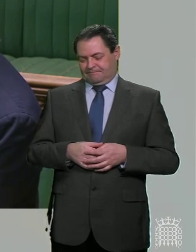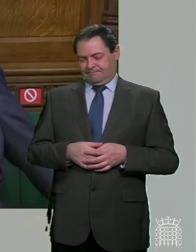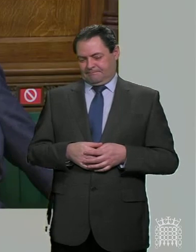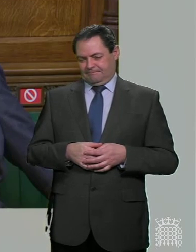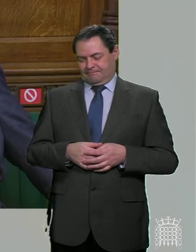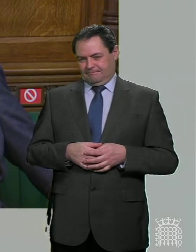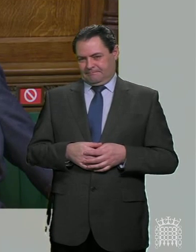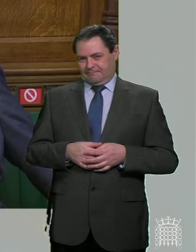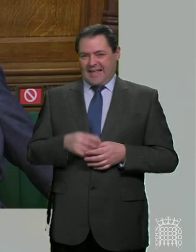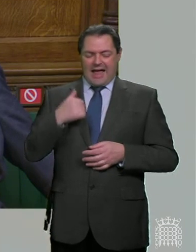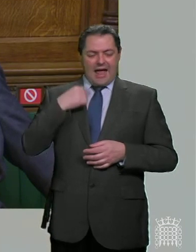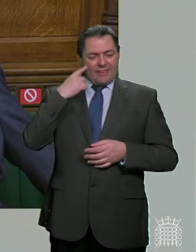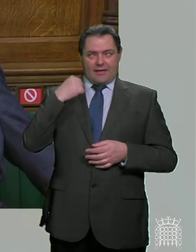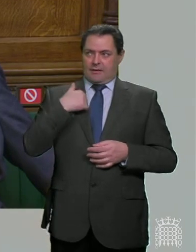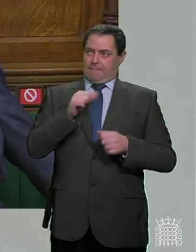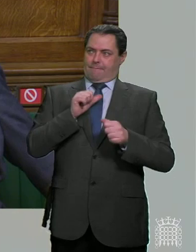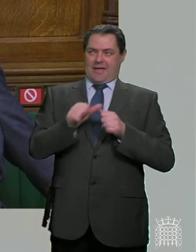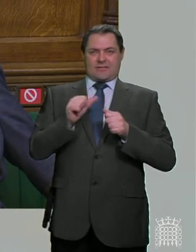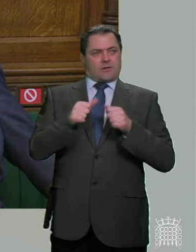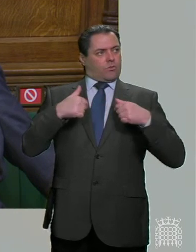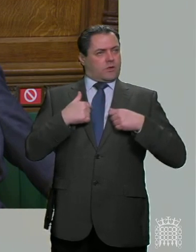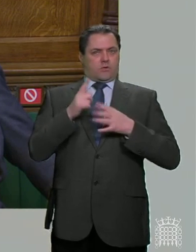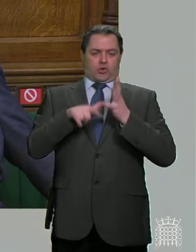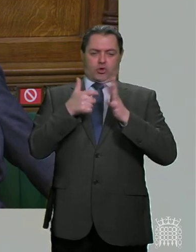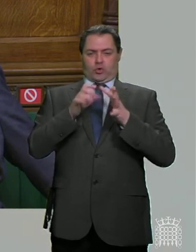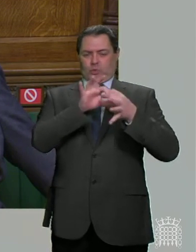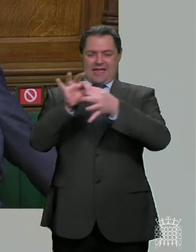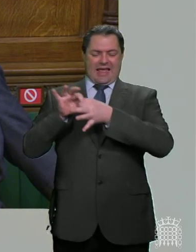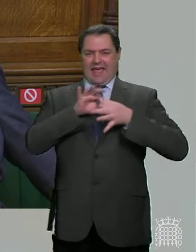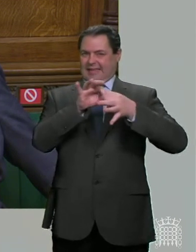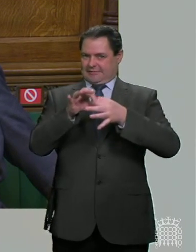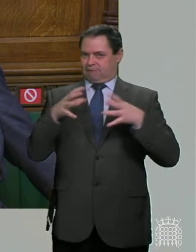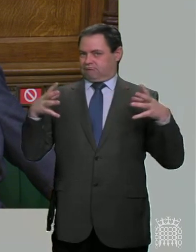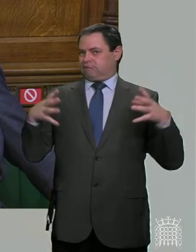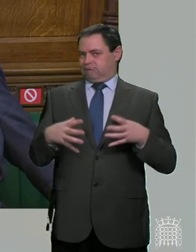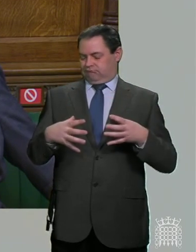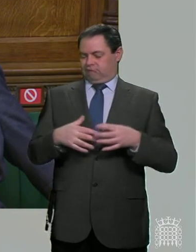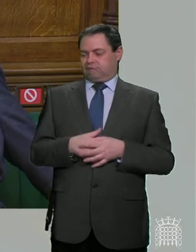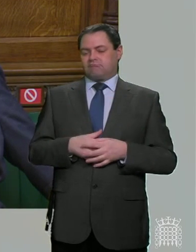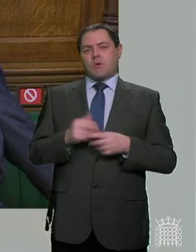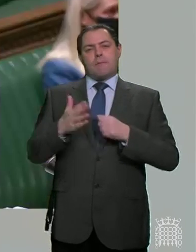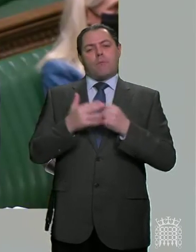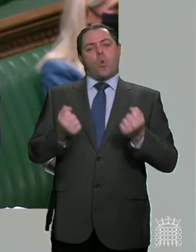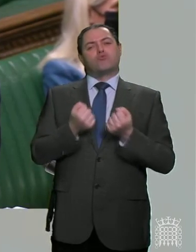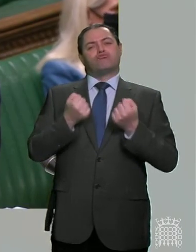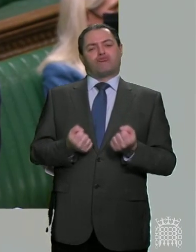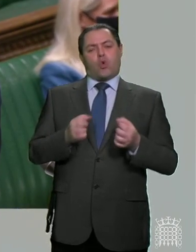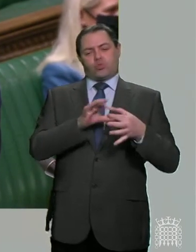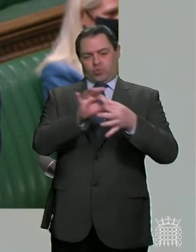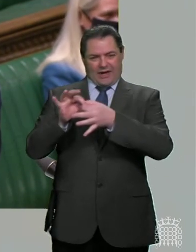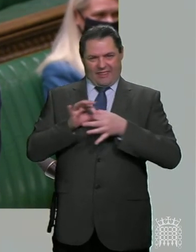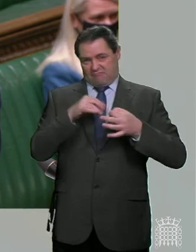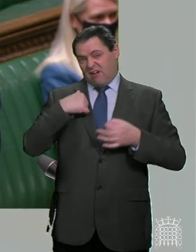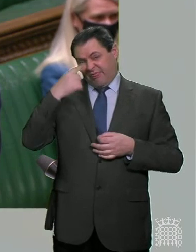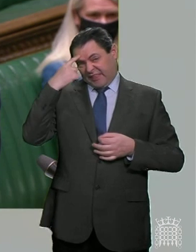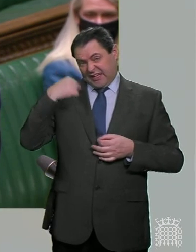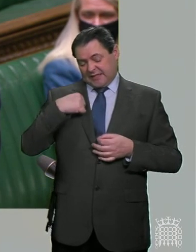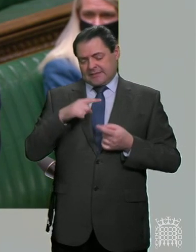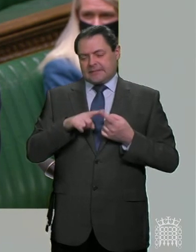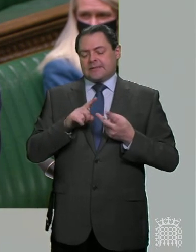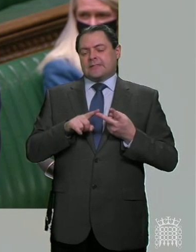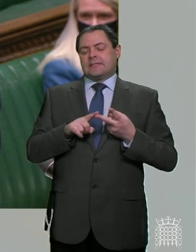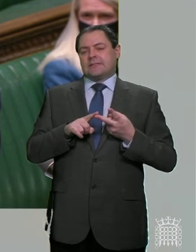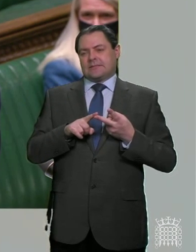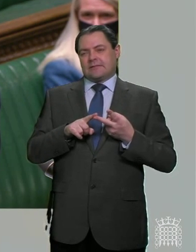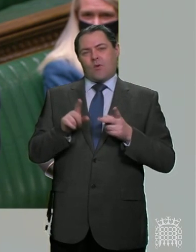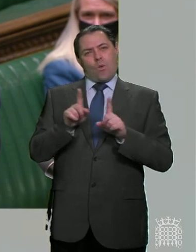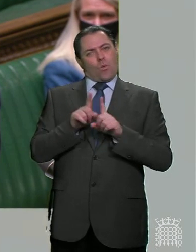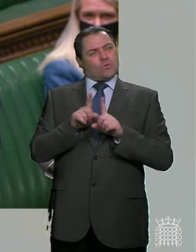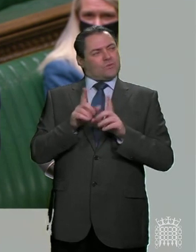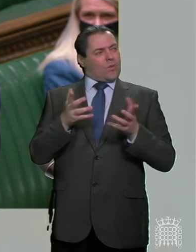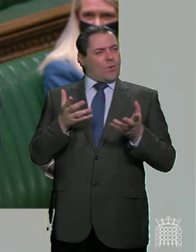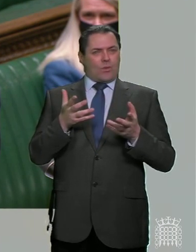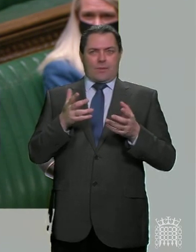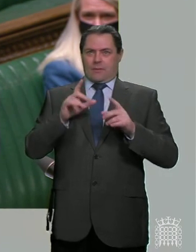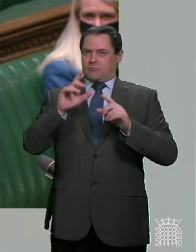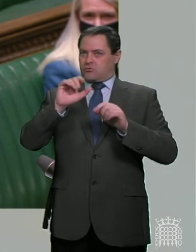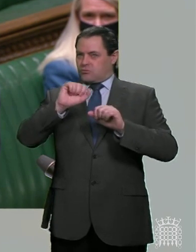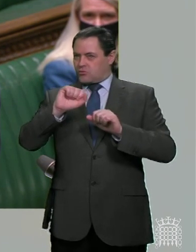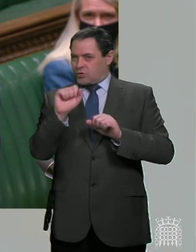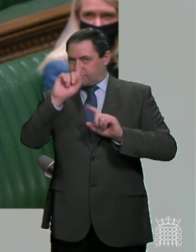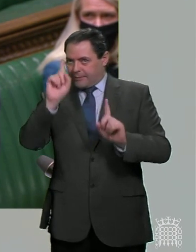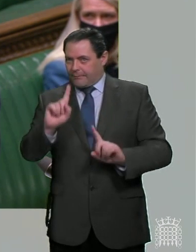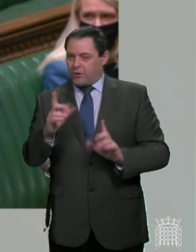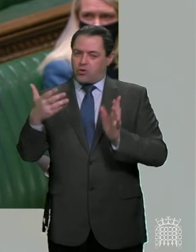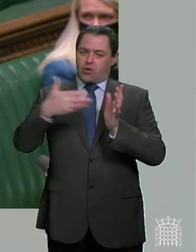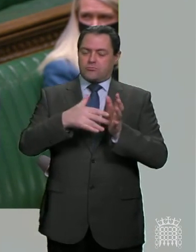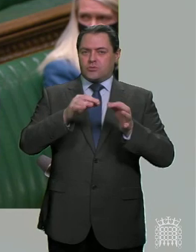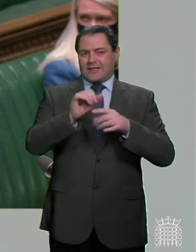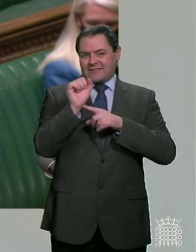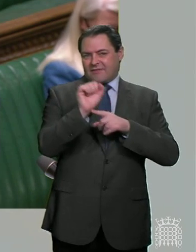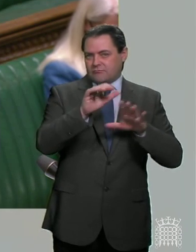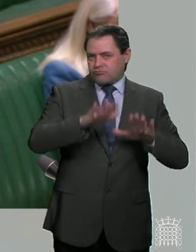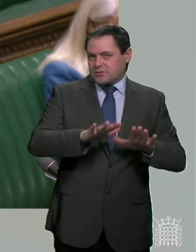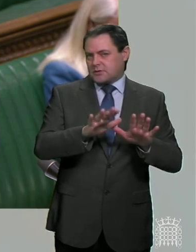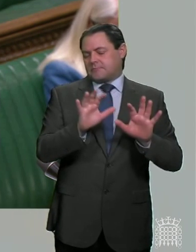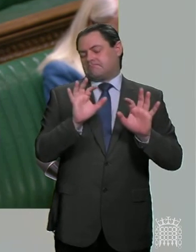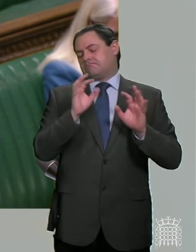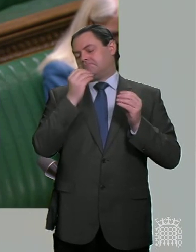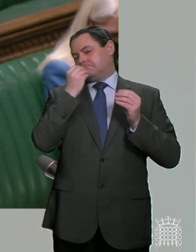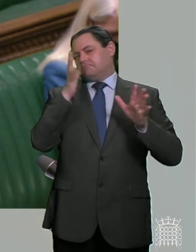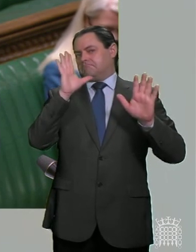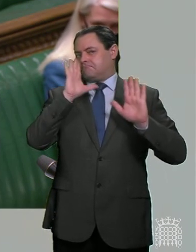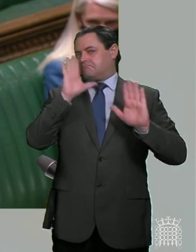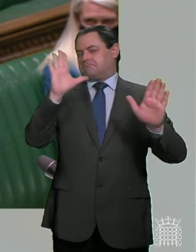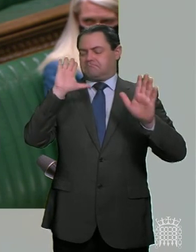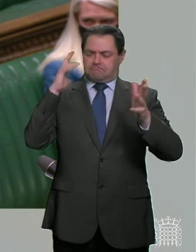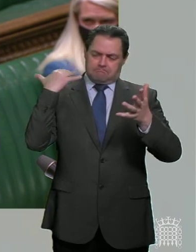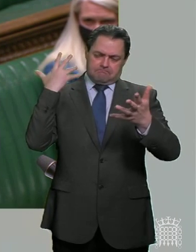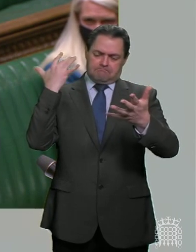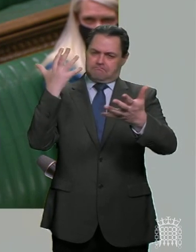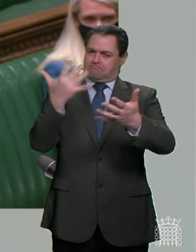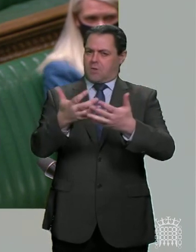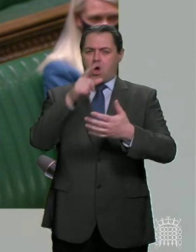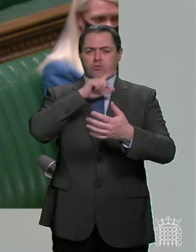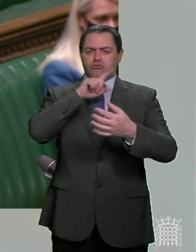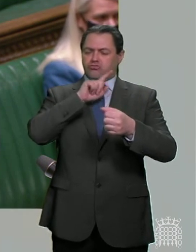We are better as one United Kingdom; we are stronger together as one United Kingdom; and the contribution of the people of Scotland to the defence of our United Kingdom is absolutely incredible, and has been for centuries.